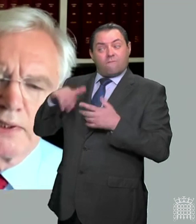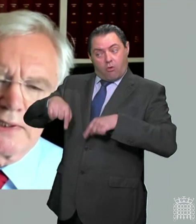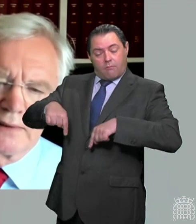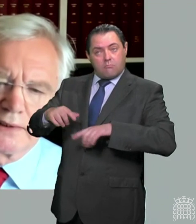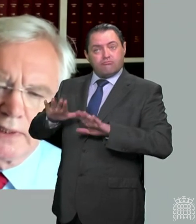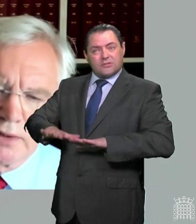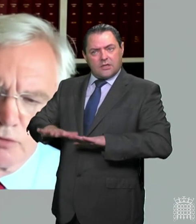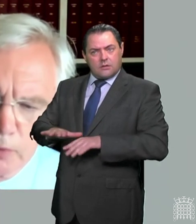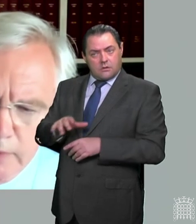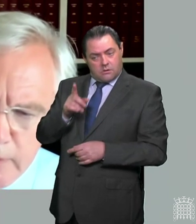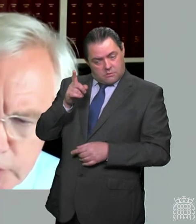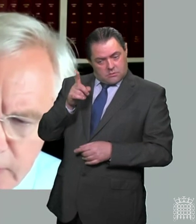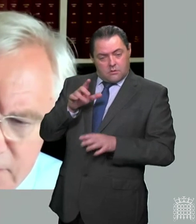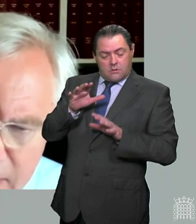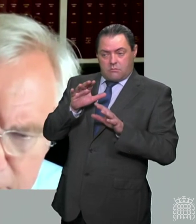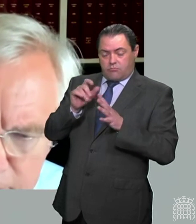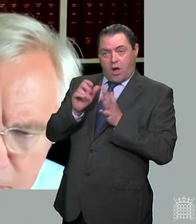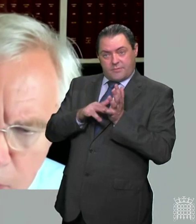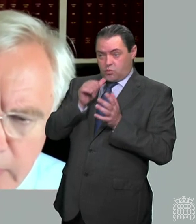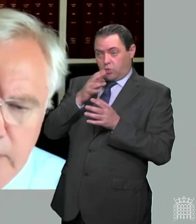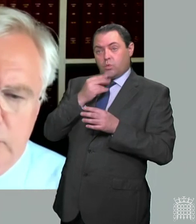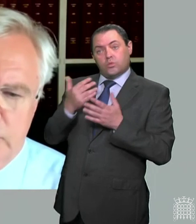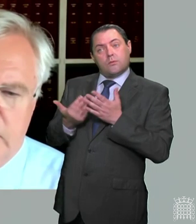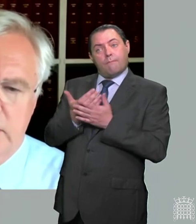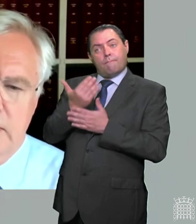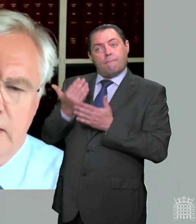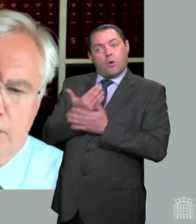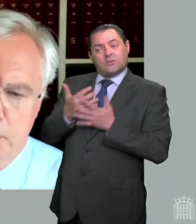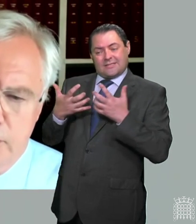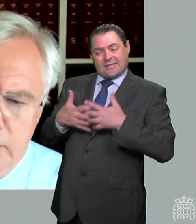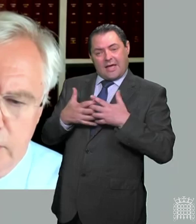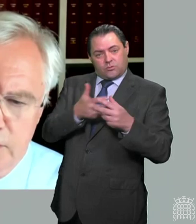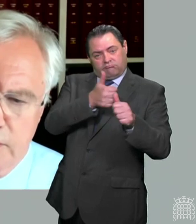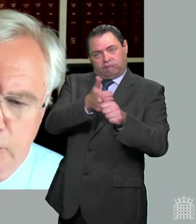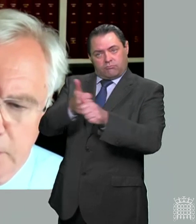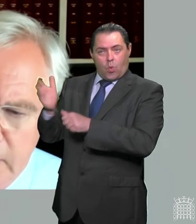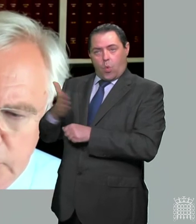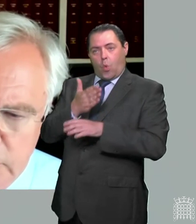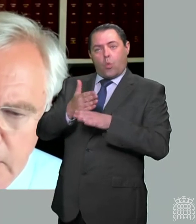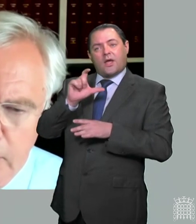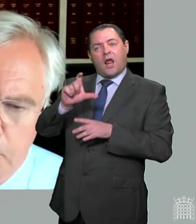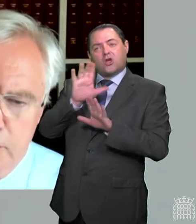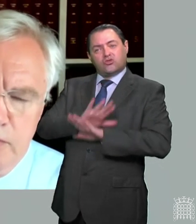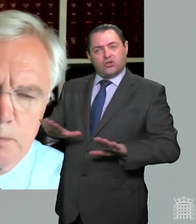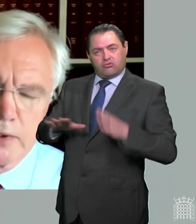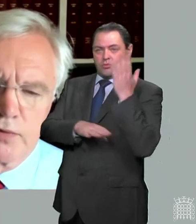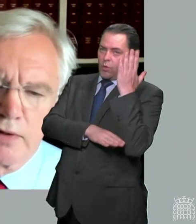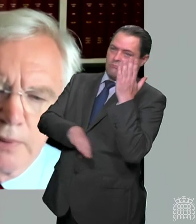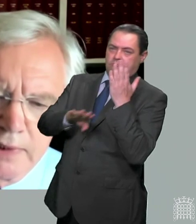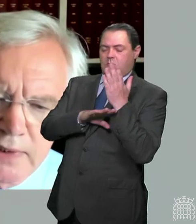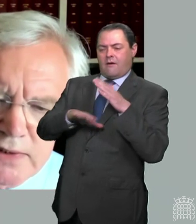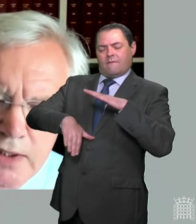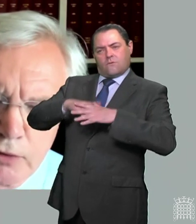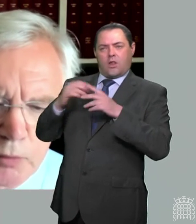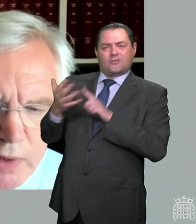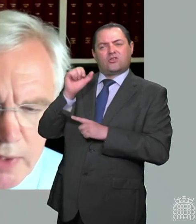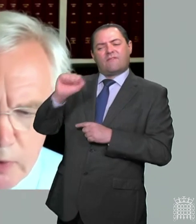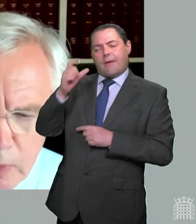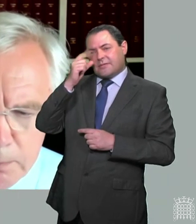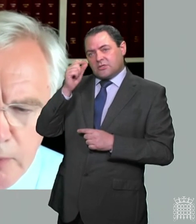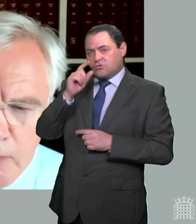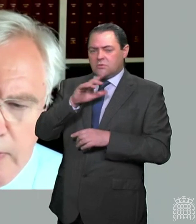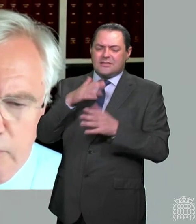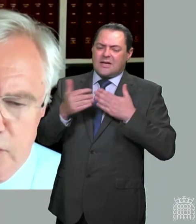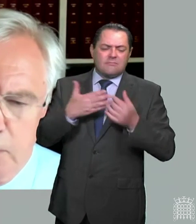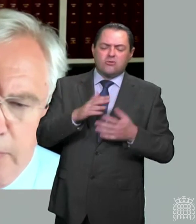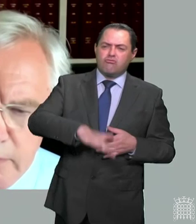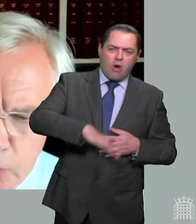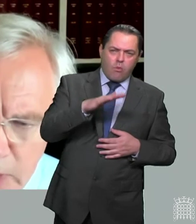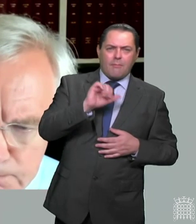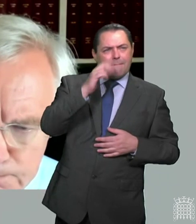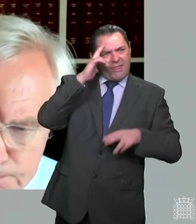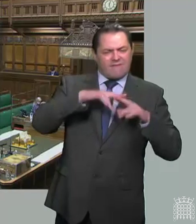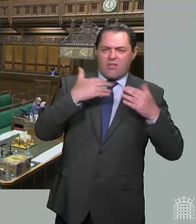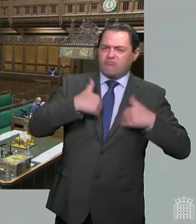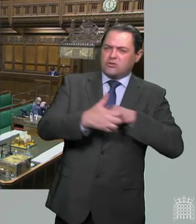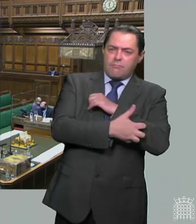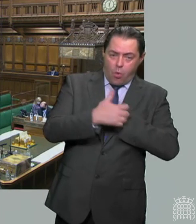Will the Prime Minister undertake to use modern technologies to give every working-class child the opportunity to reach their full potential—opportunity based on their abilities, not on where they grew up or how rich their parents were?